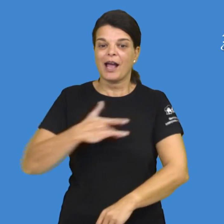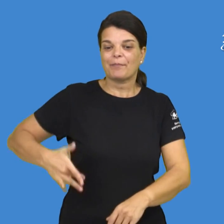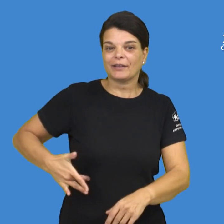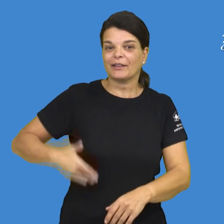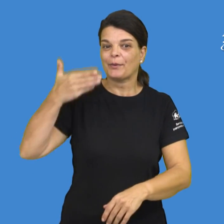hígado